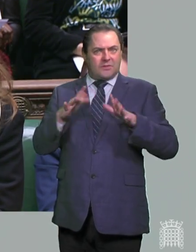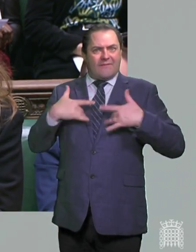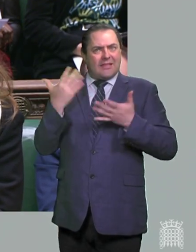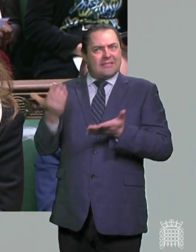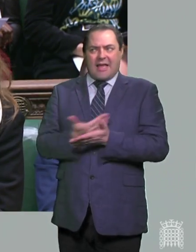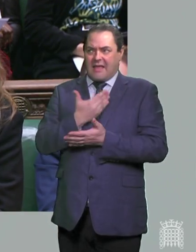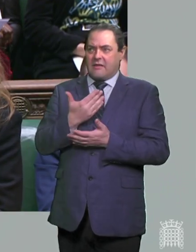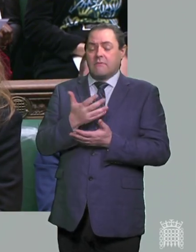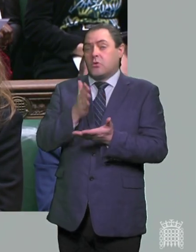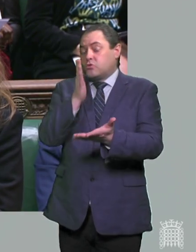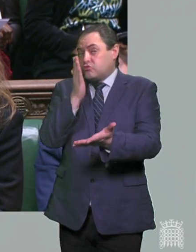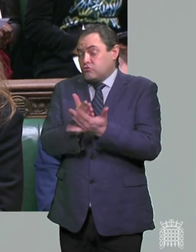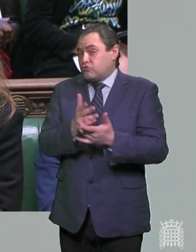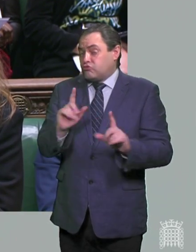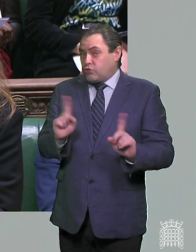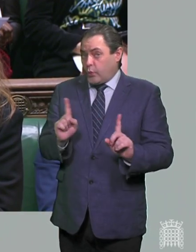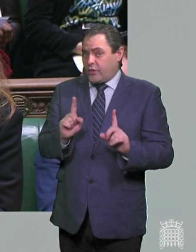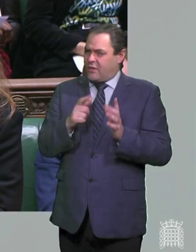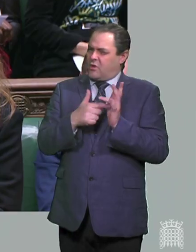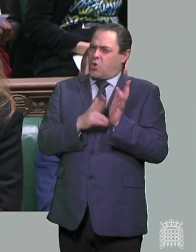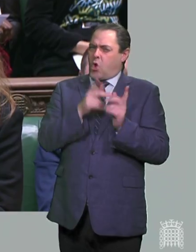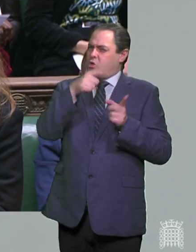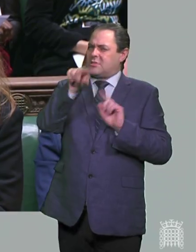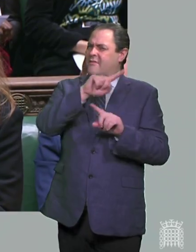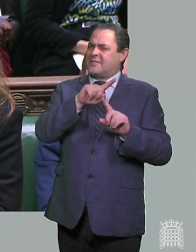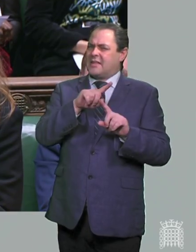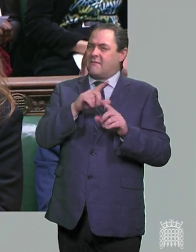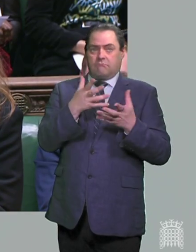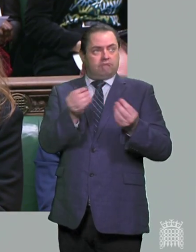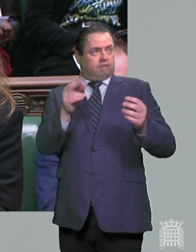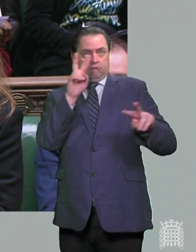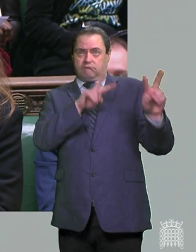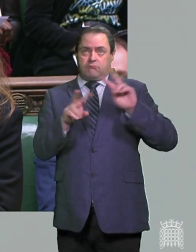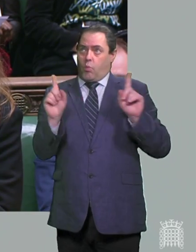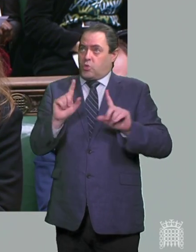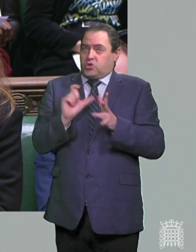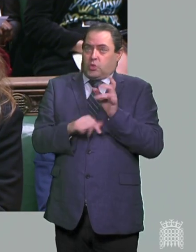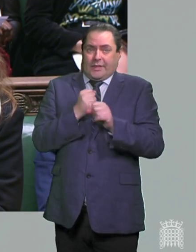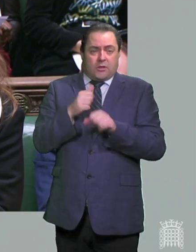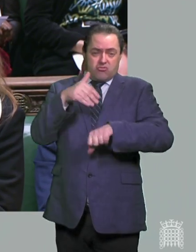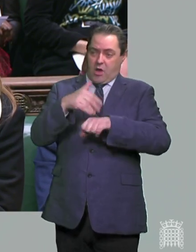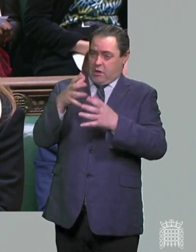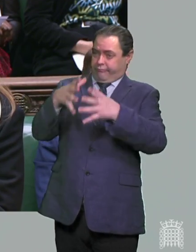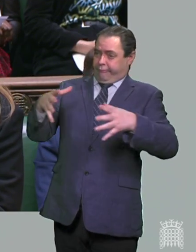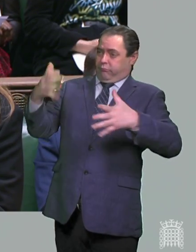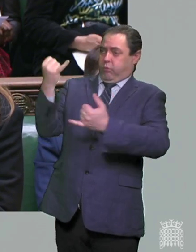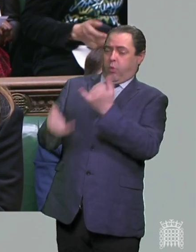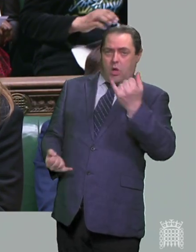The truth is that the Conservatives are missing in action in the fight against crime.